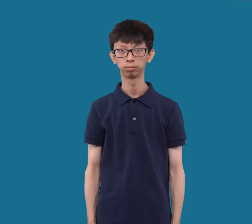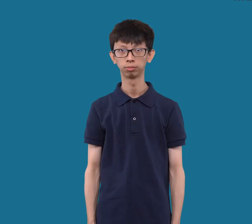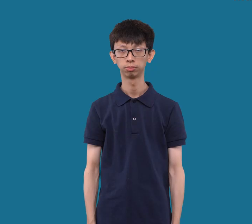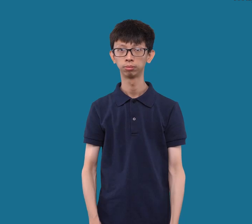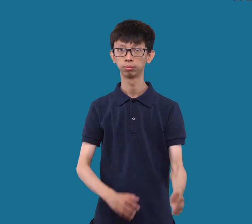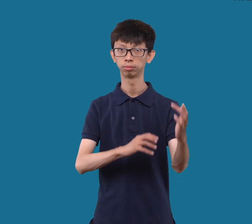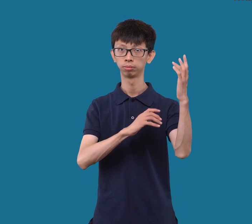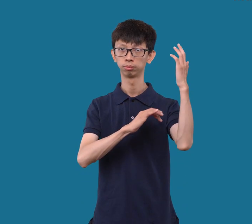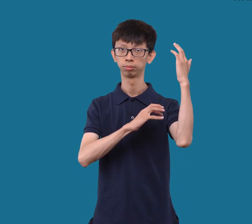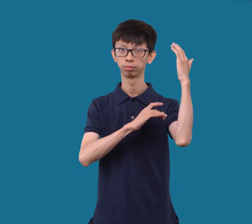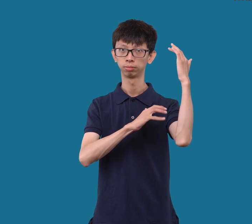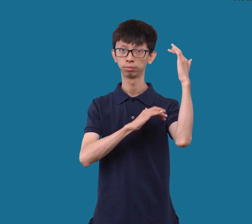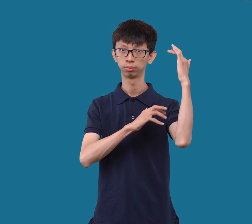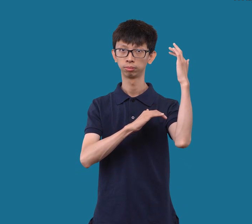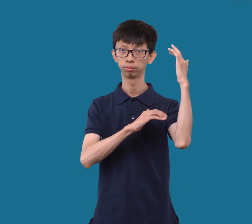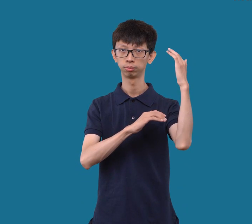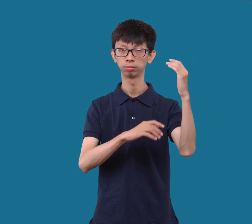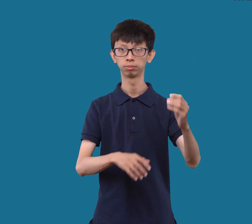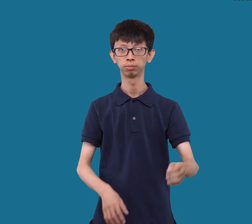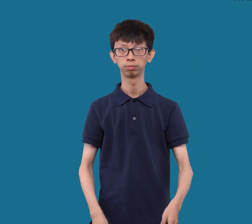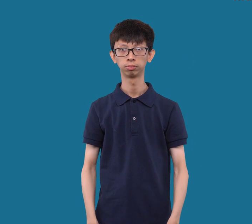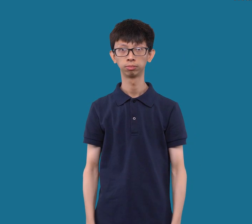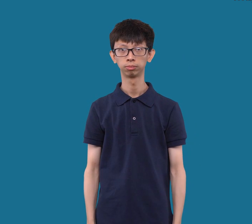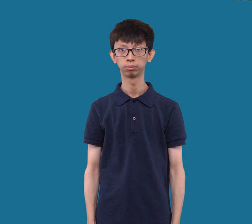máy tính (laptop)